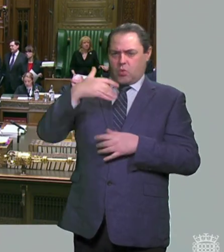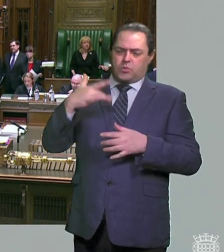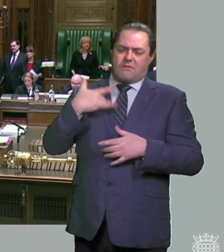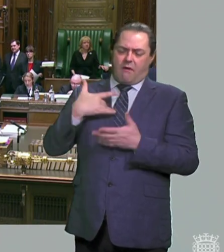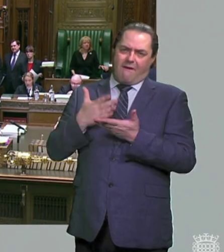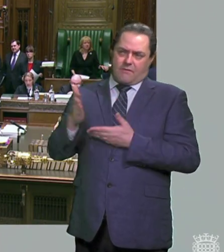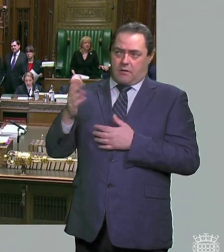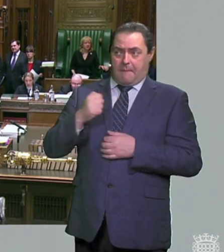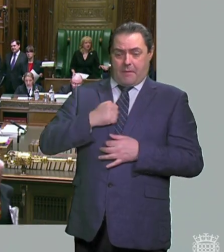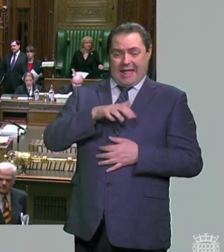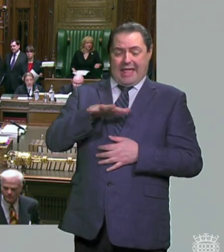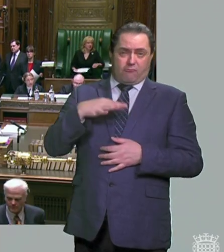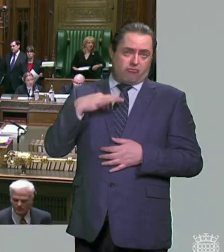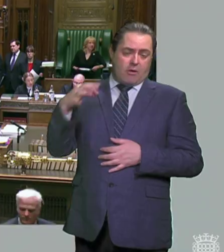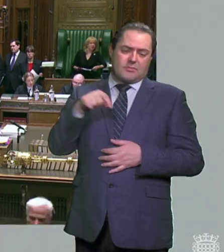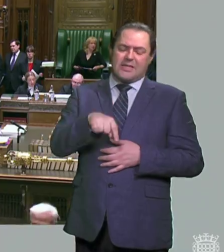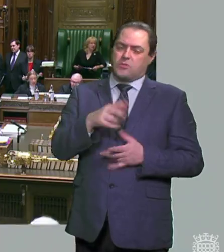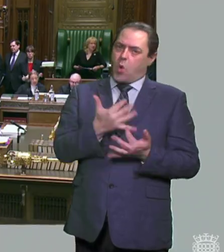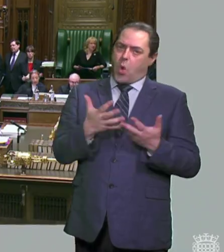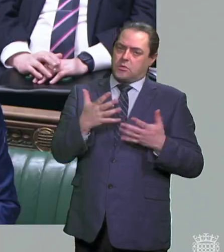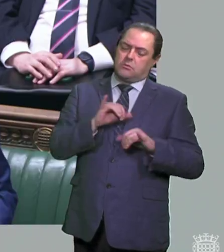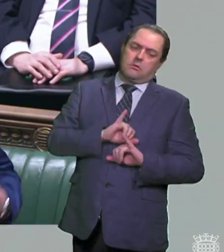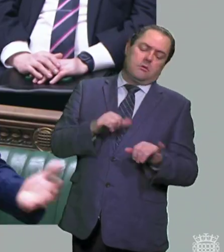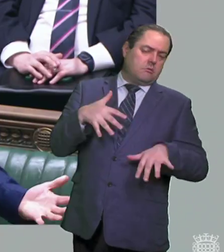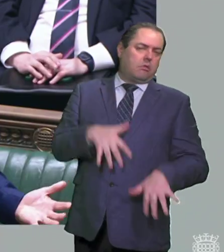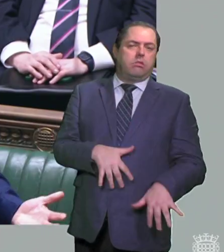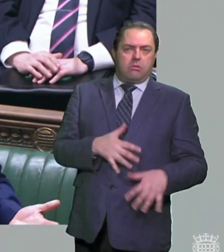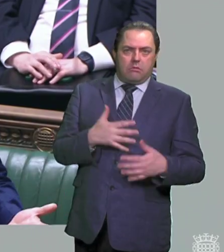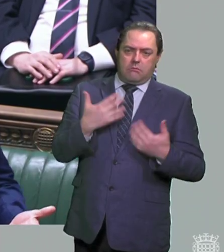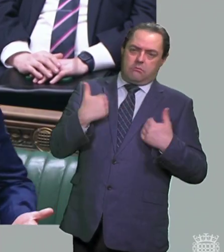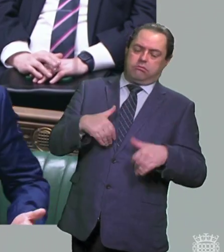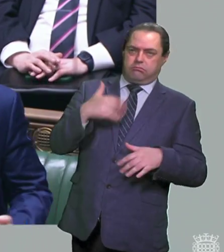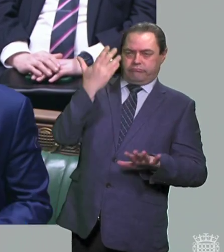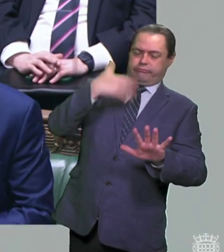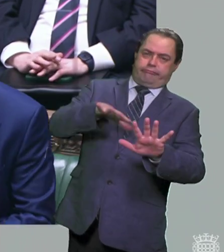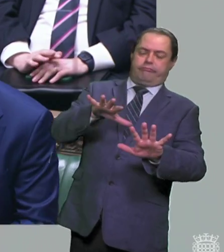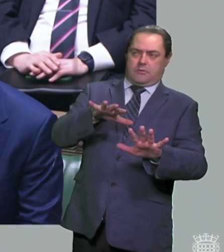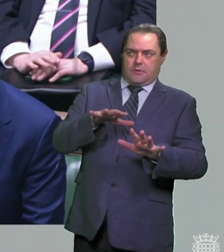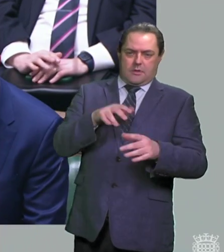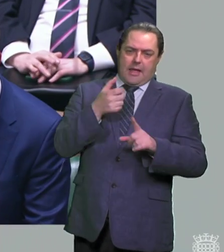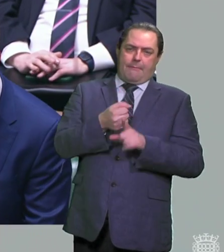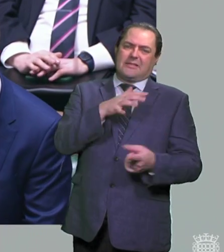I know from my own constituency how debilitating strokes can be, and also the impact that they can have on the wider family.